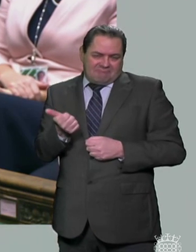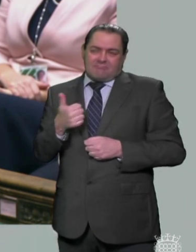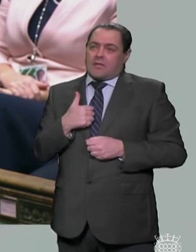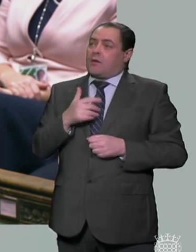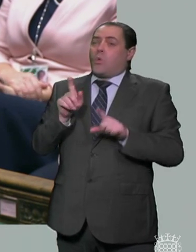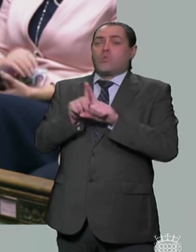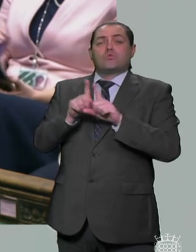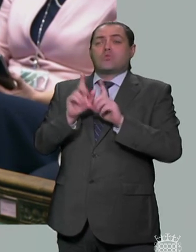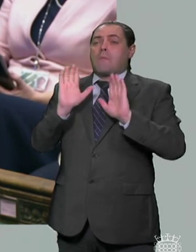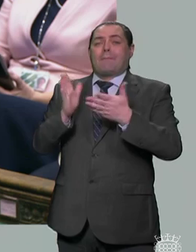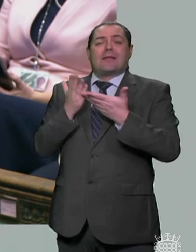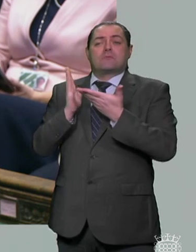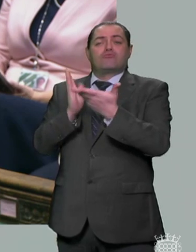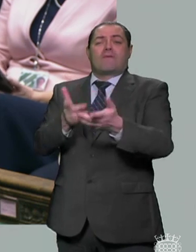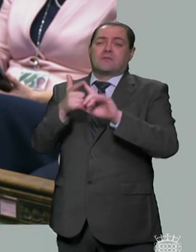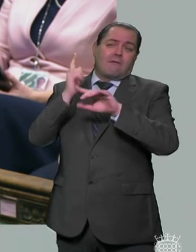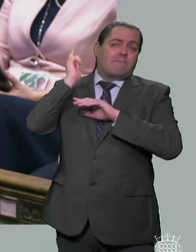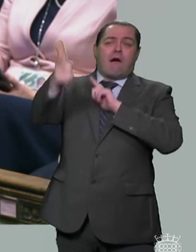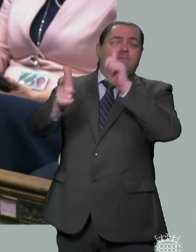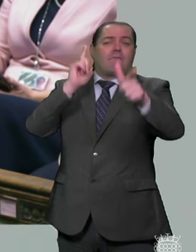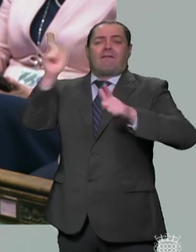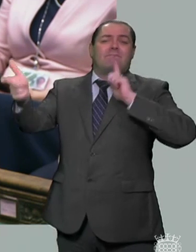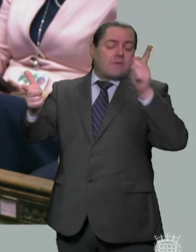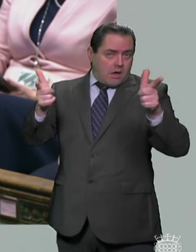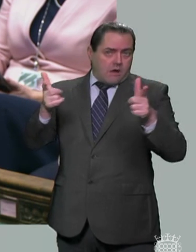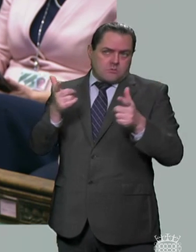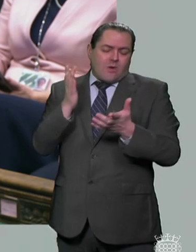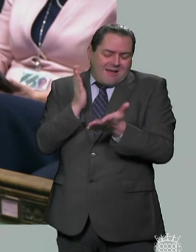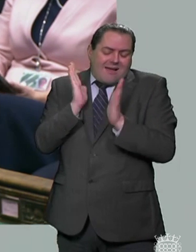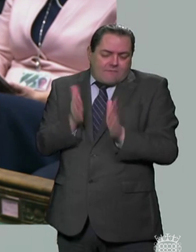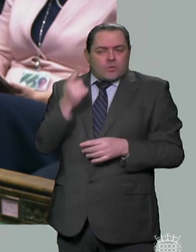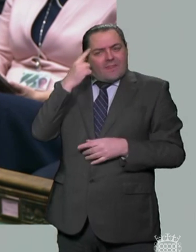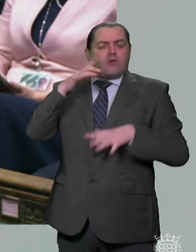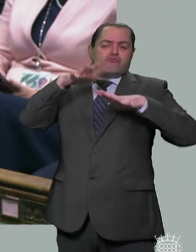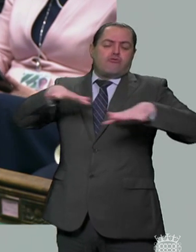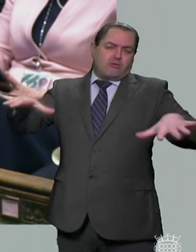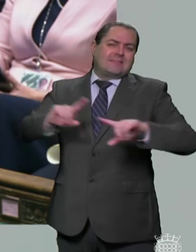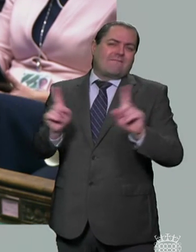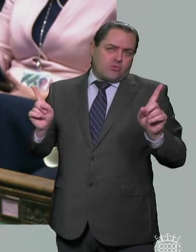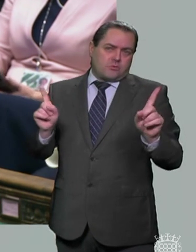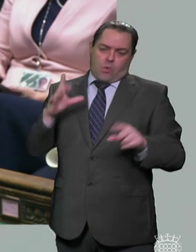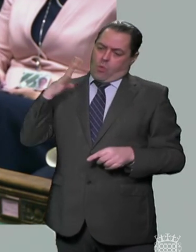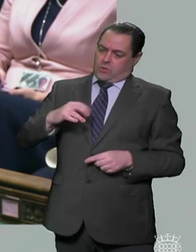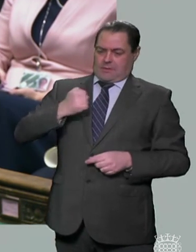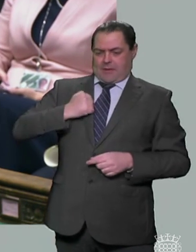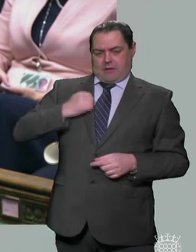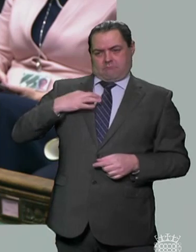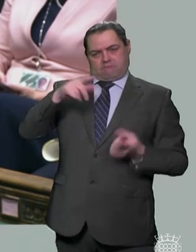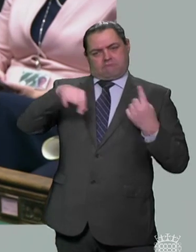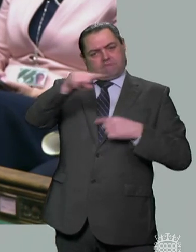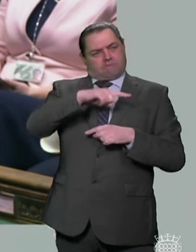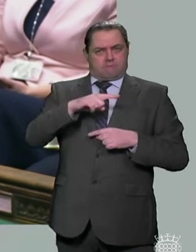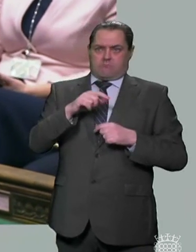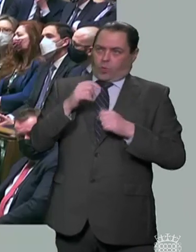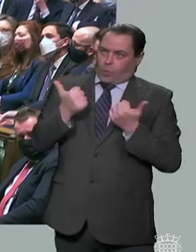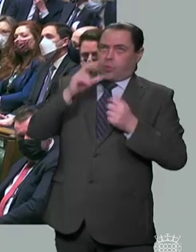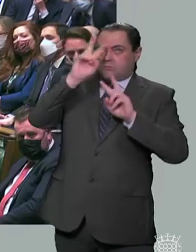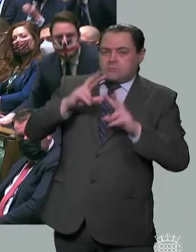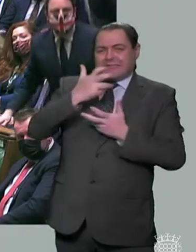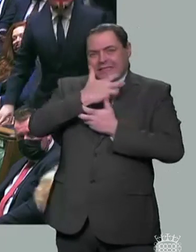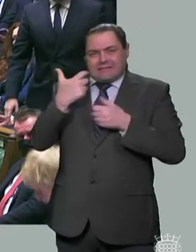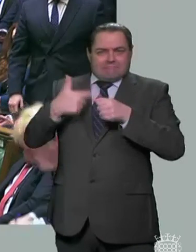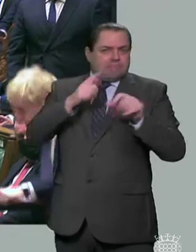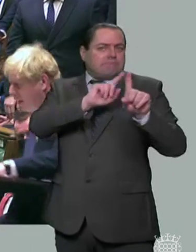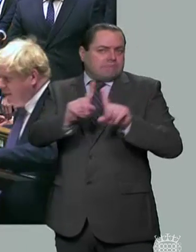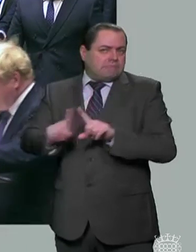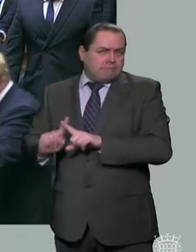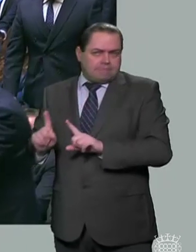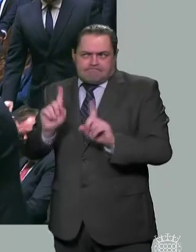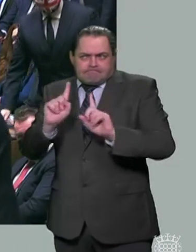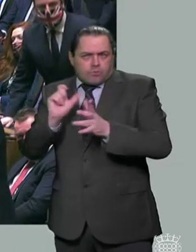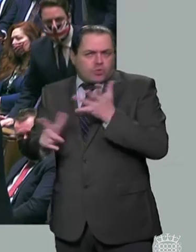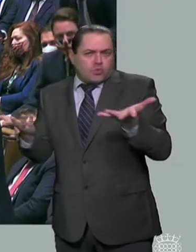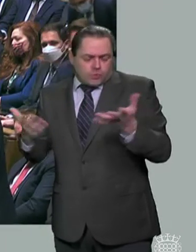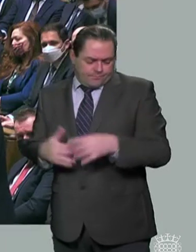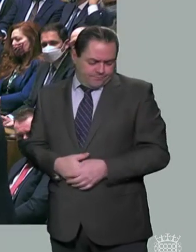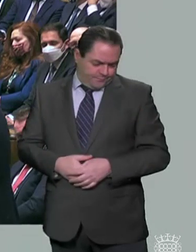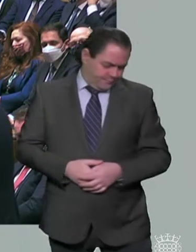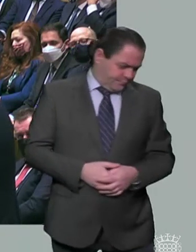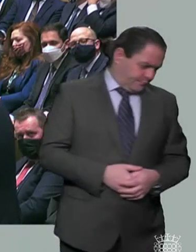I therefore ask my right honourable Friend what more he can do, particularly in rural communities, to ensure that my constituents have a reliable and affordable source of energy and fuel.